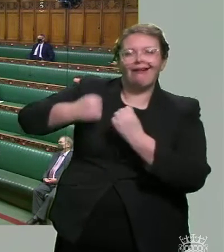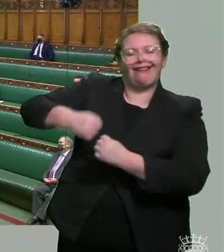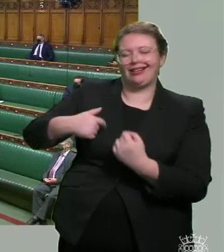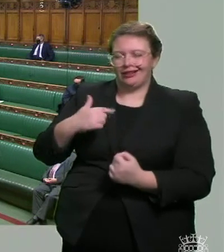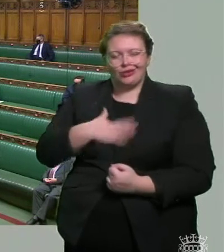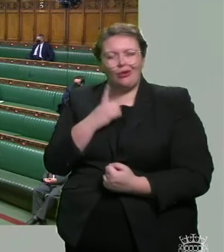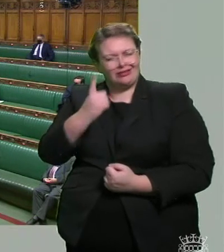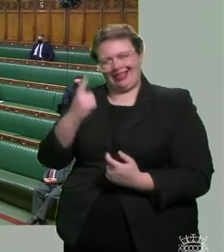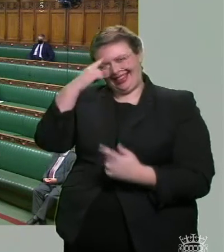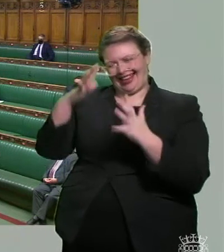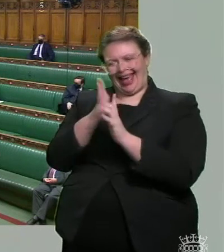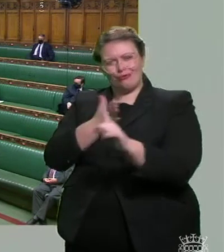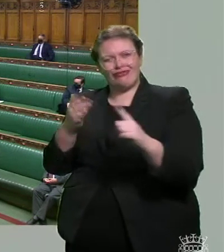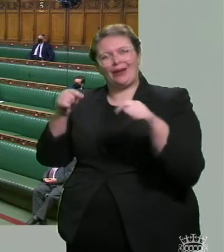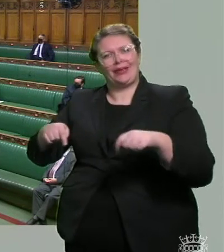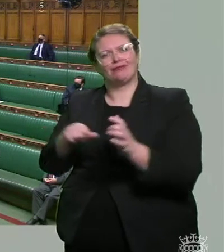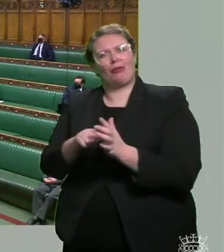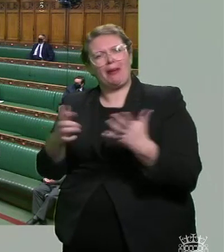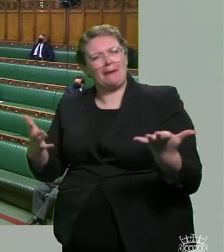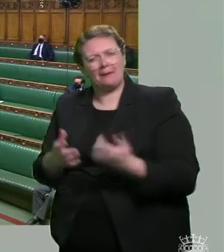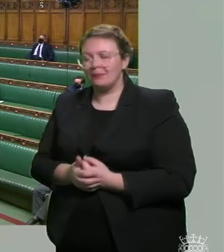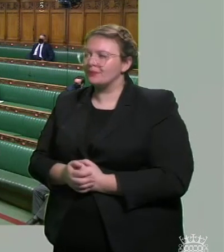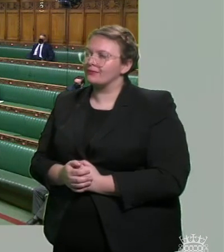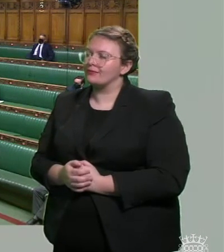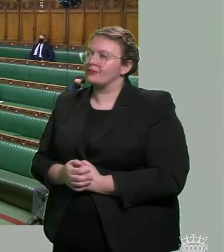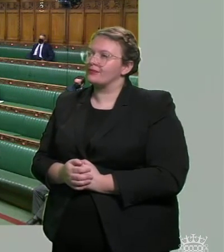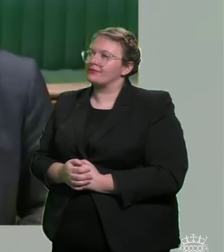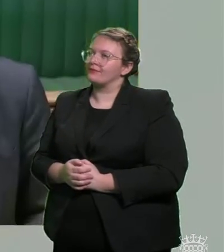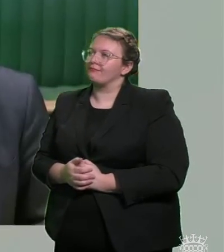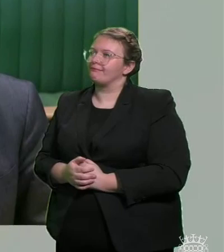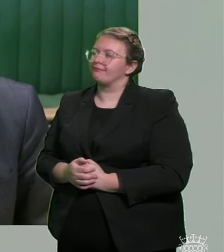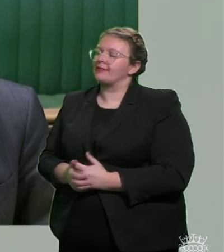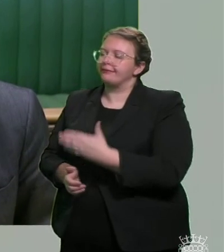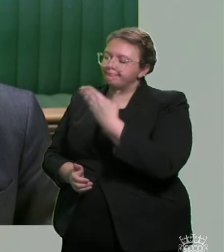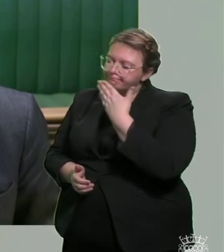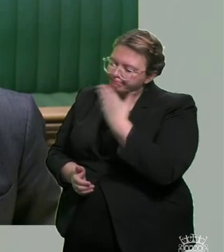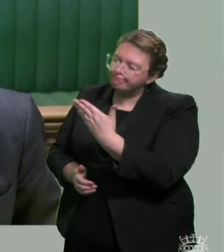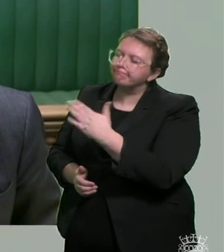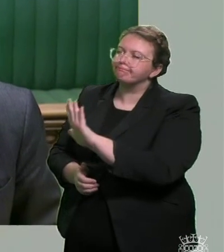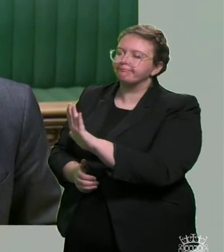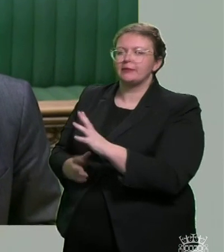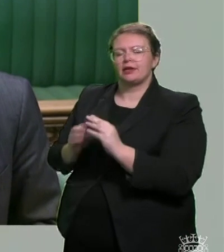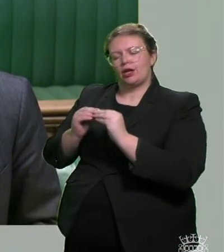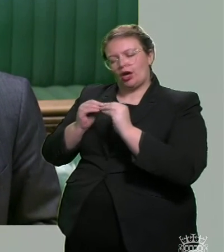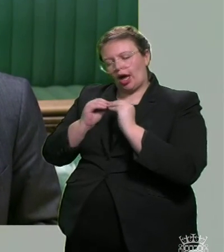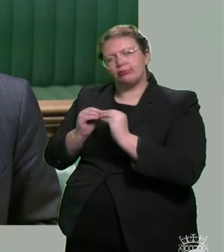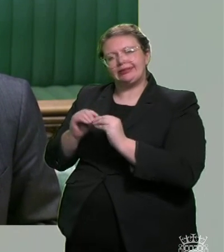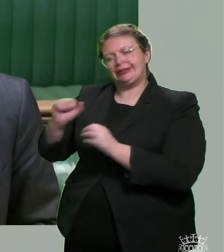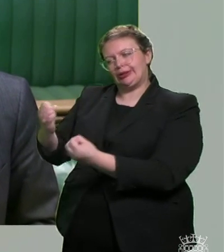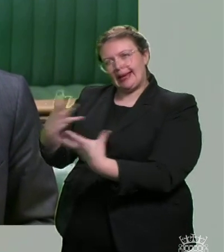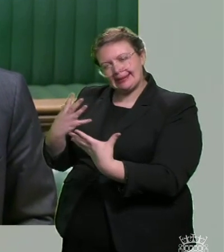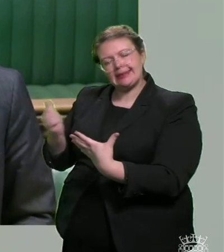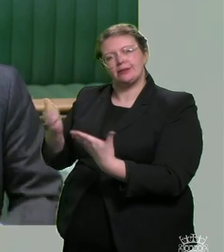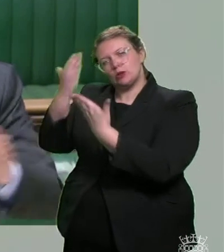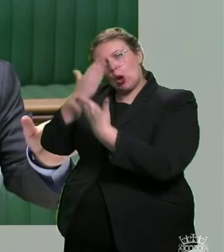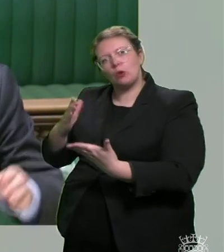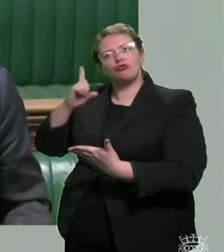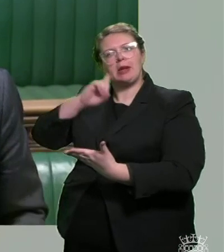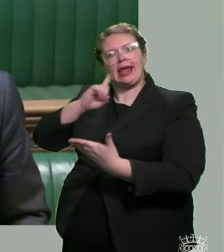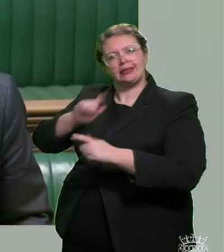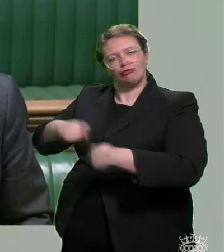I appreciate the desire of the honourable Lady to find a solution.